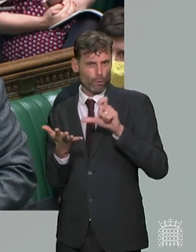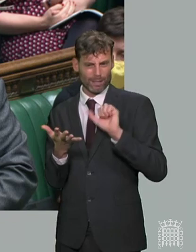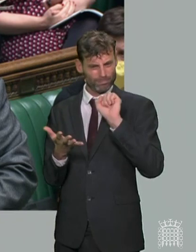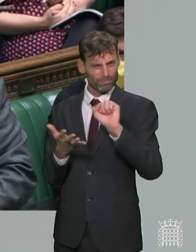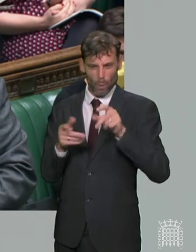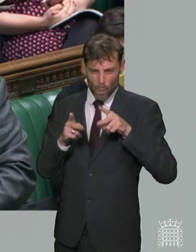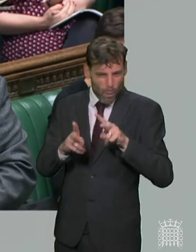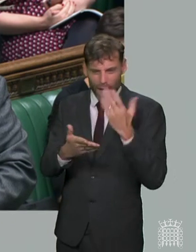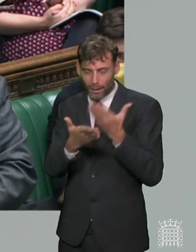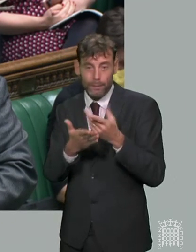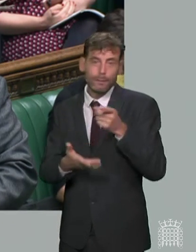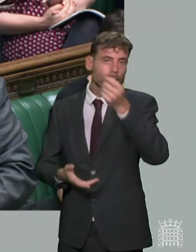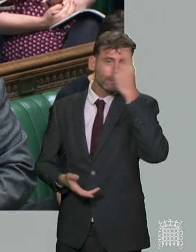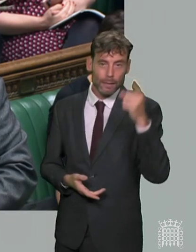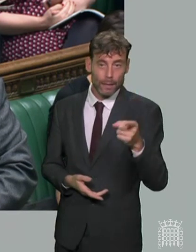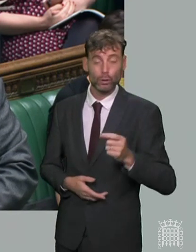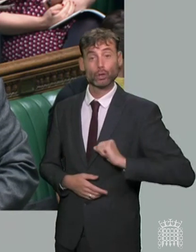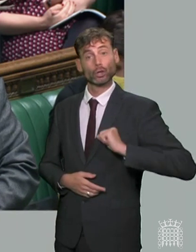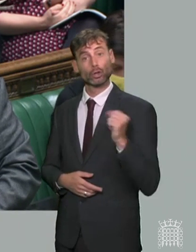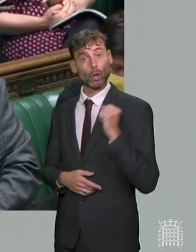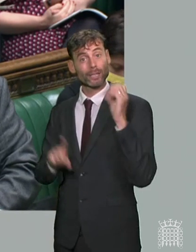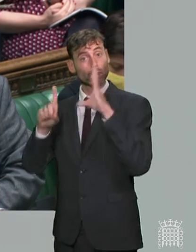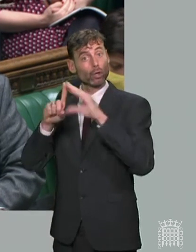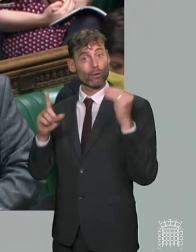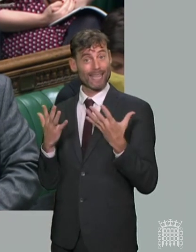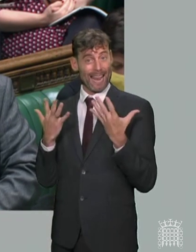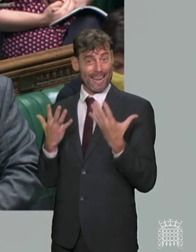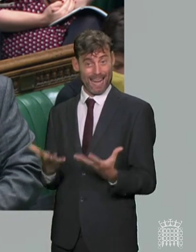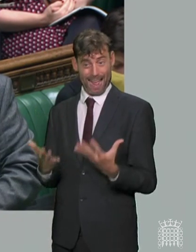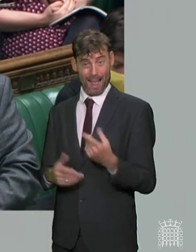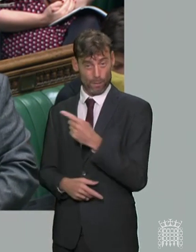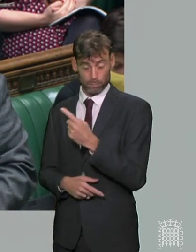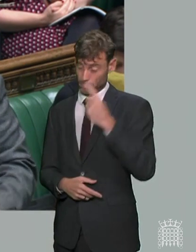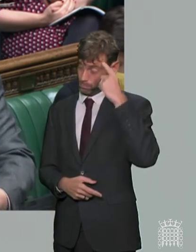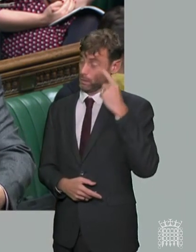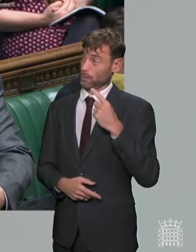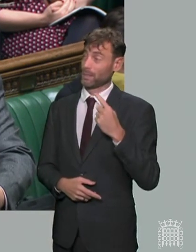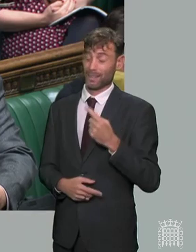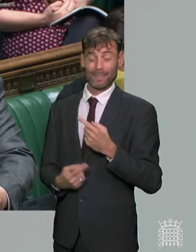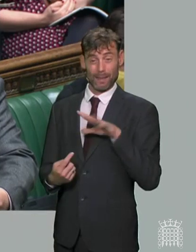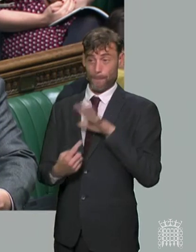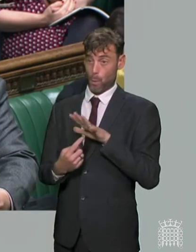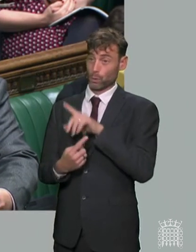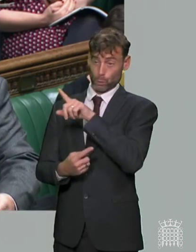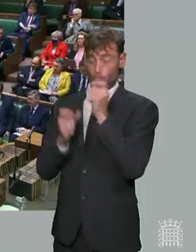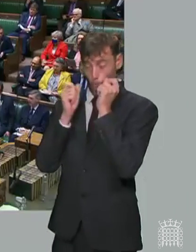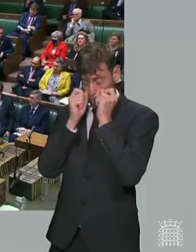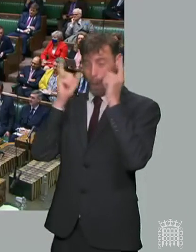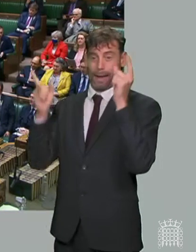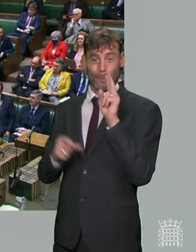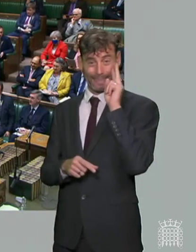If any Scottish Tories are in possession of a backbone, now would be a good time to find it.